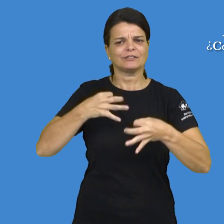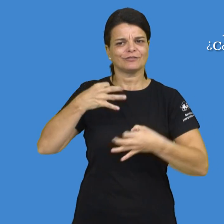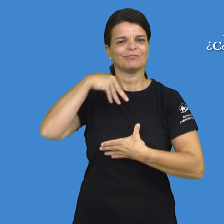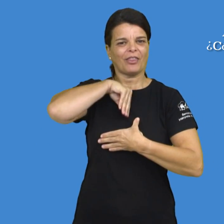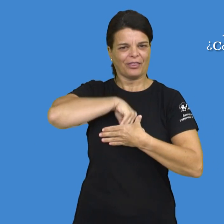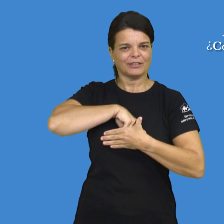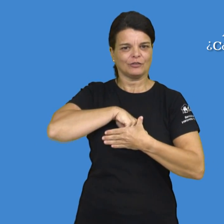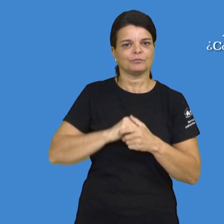dentro